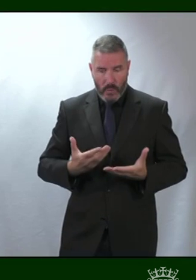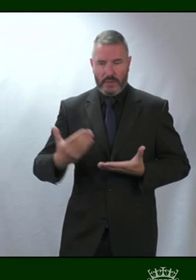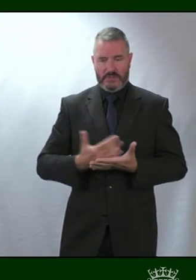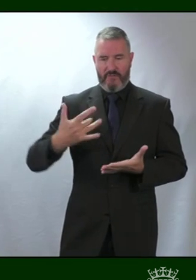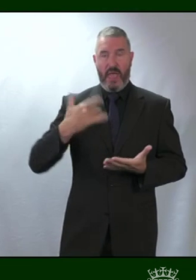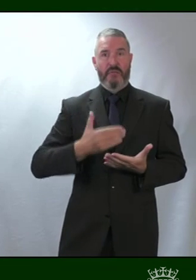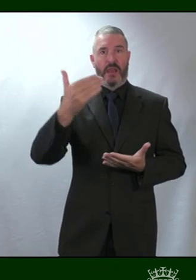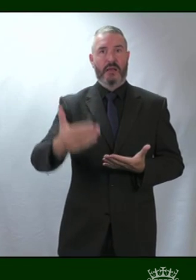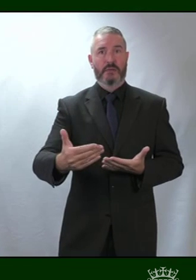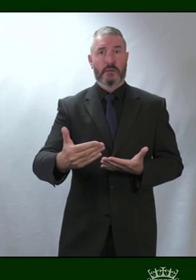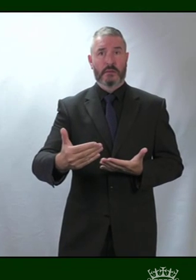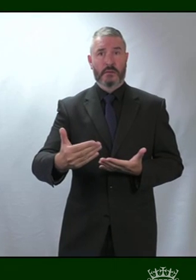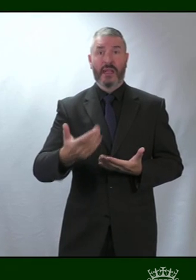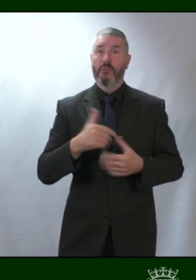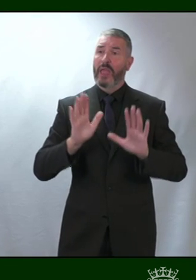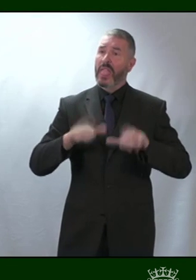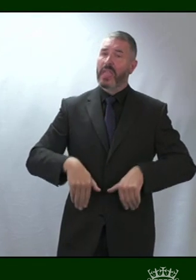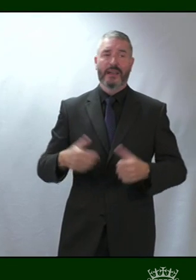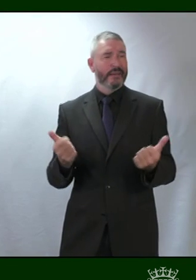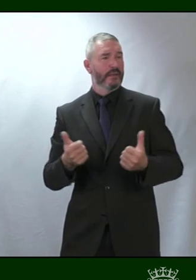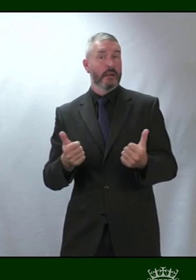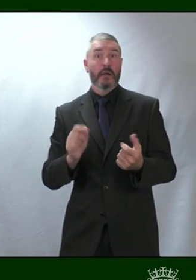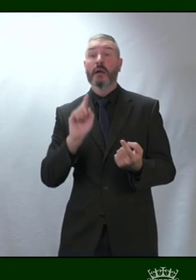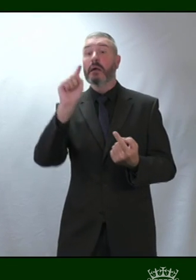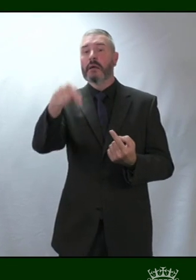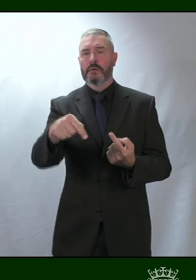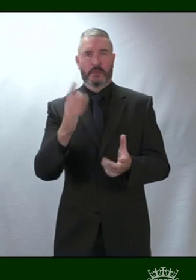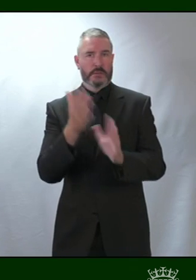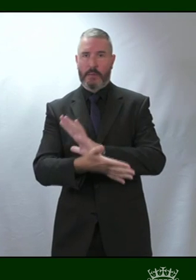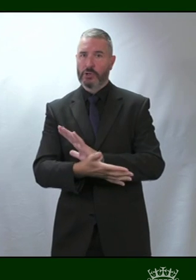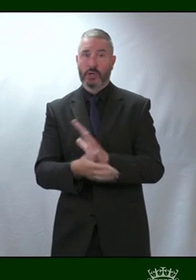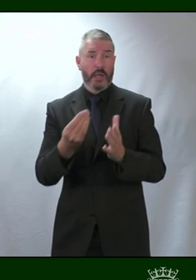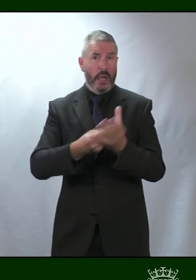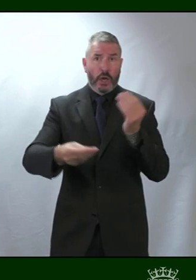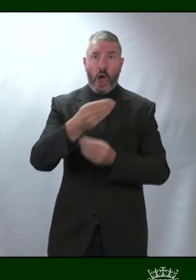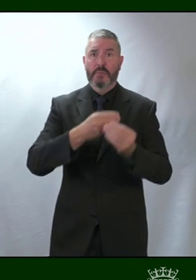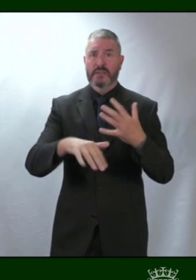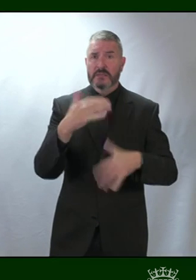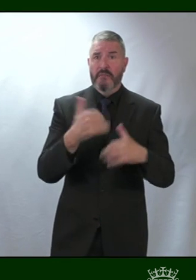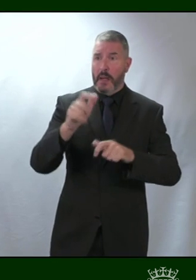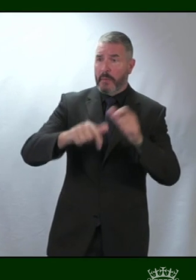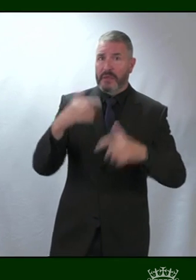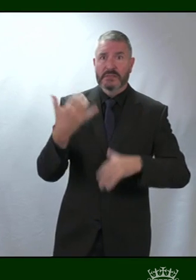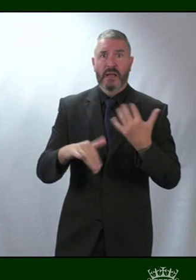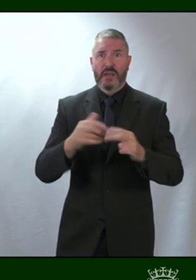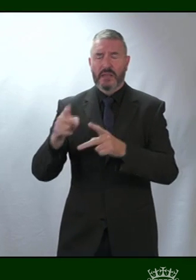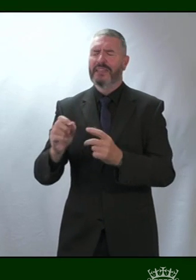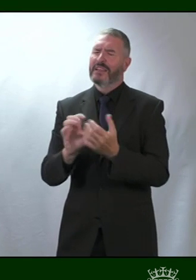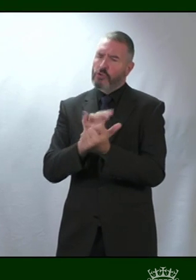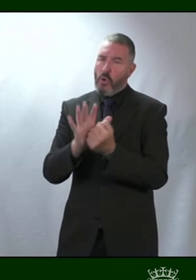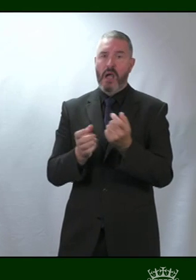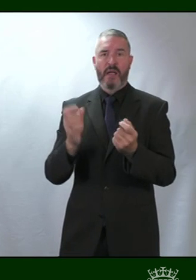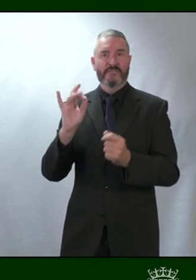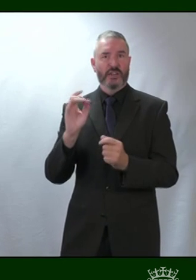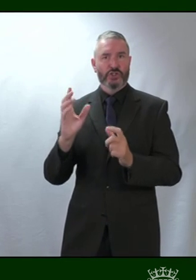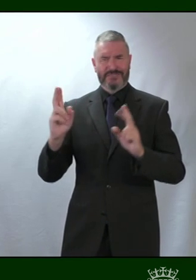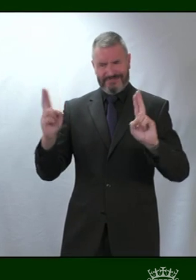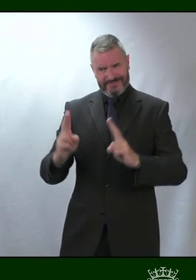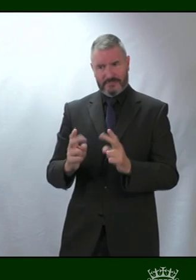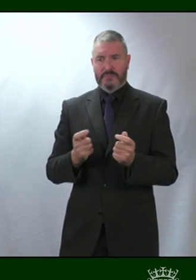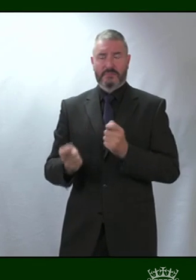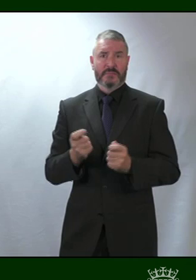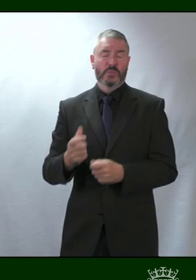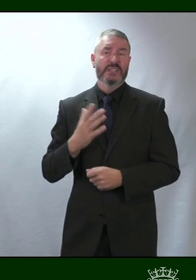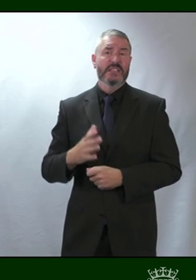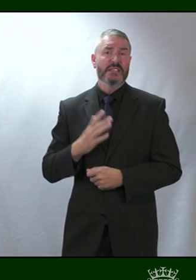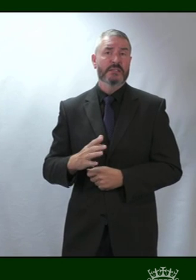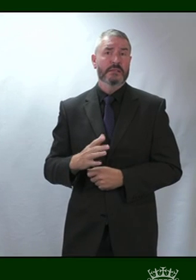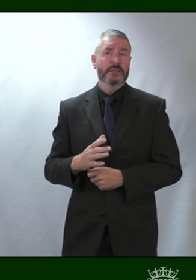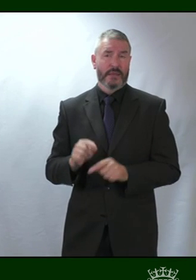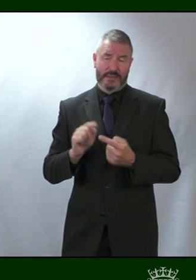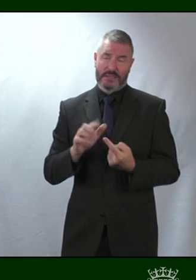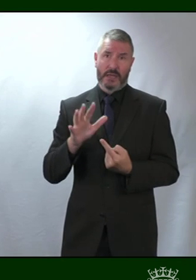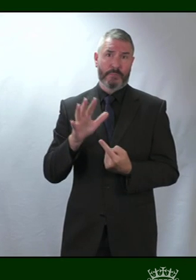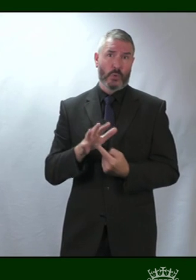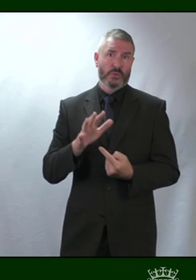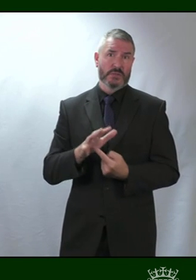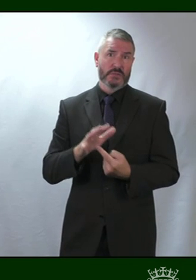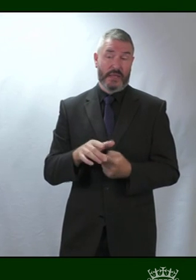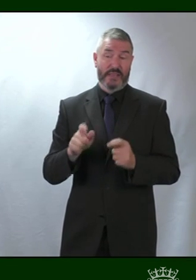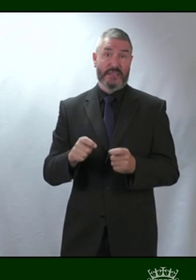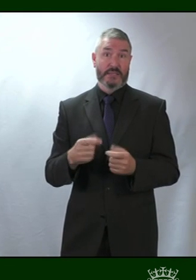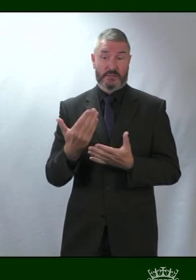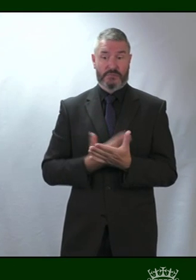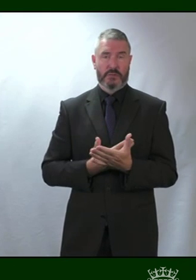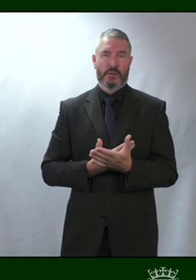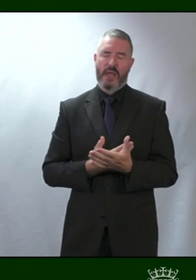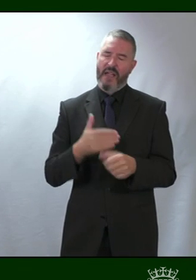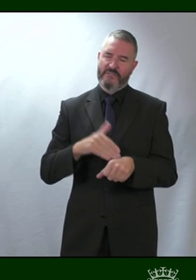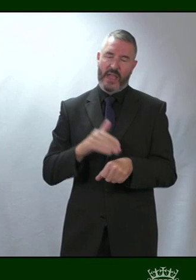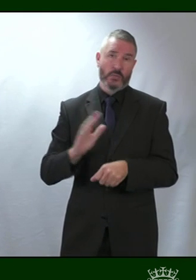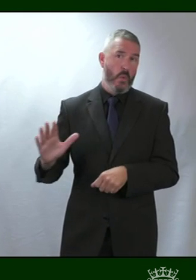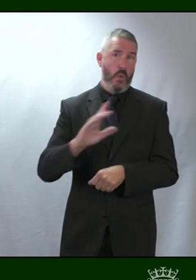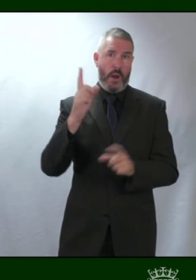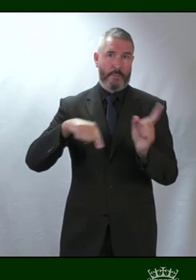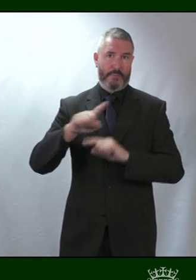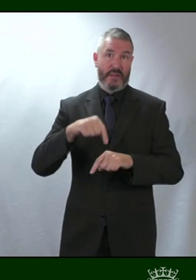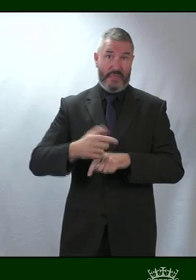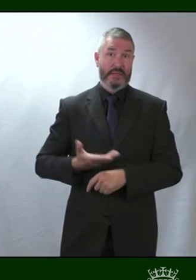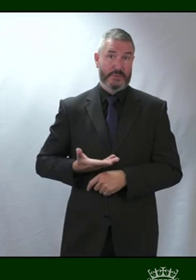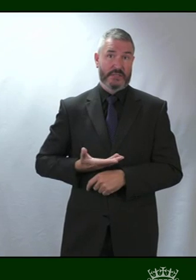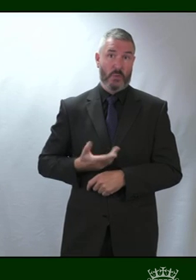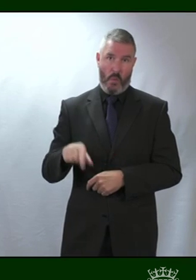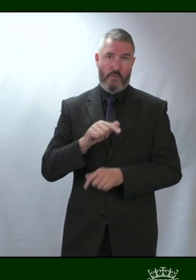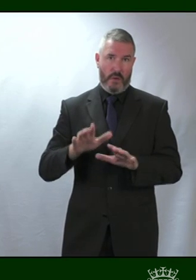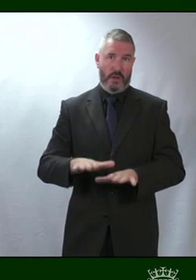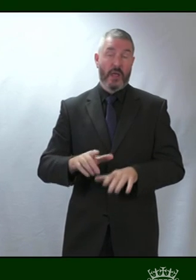There would be far more damage to the economy throughout our country if we failed to control the virus now and we were obliged to put in seriously damaging lockdown measures that really affected every business in the country.